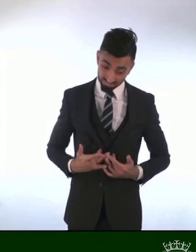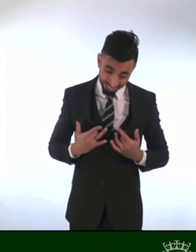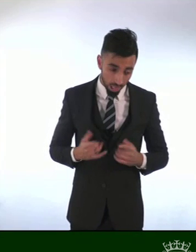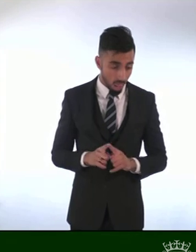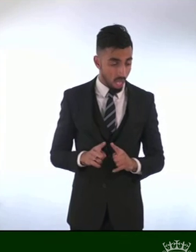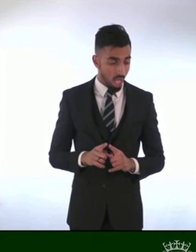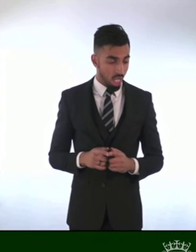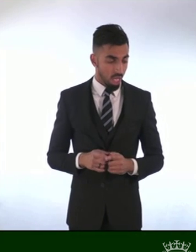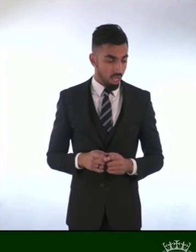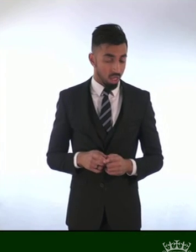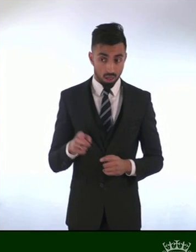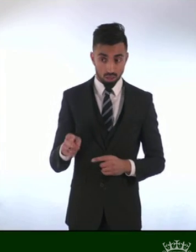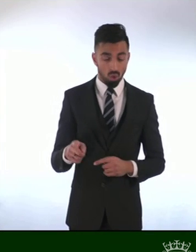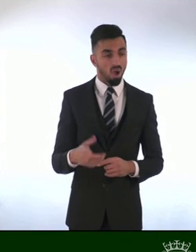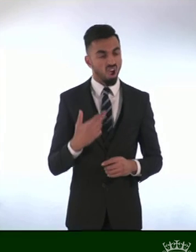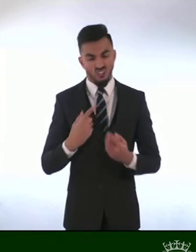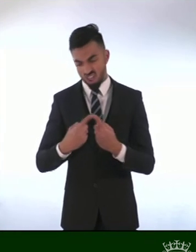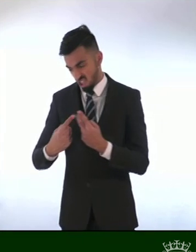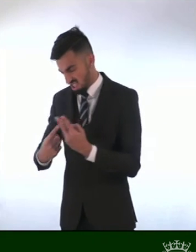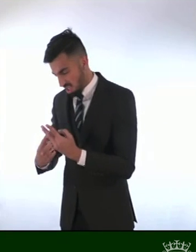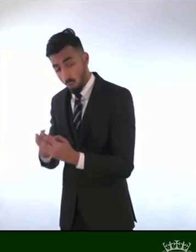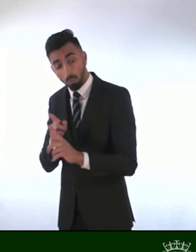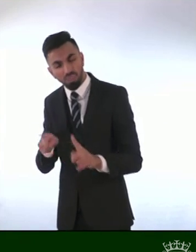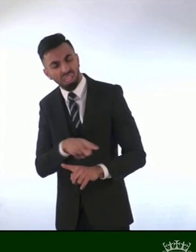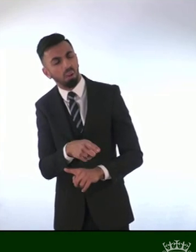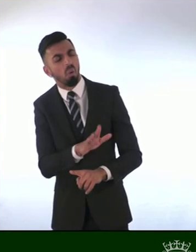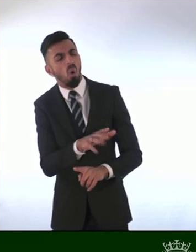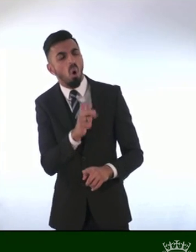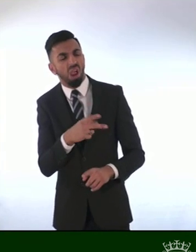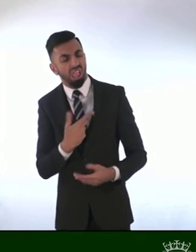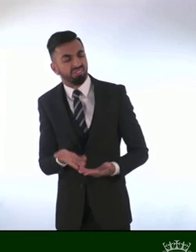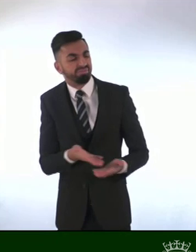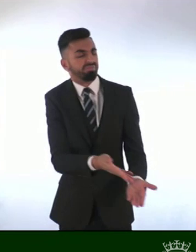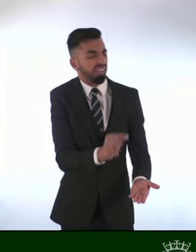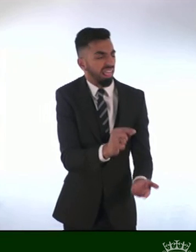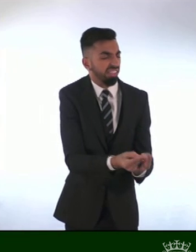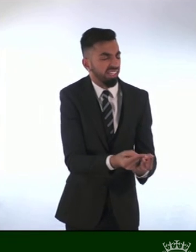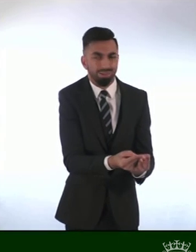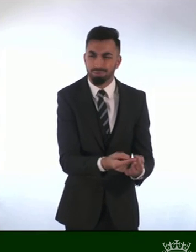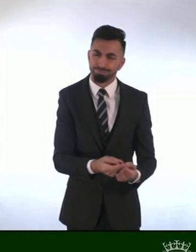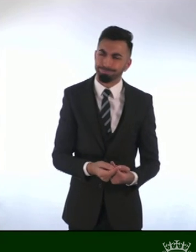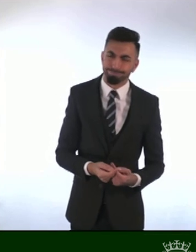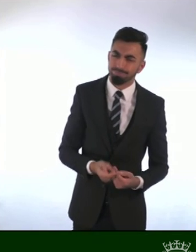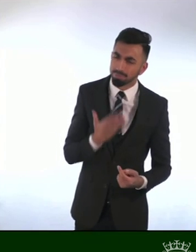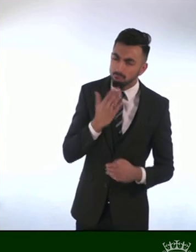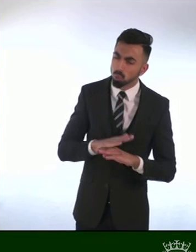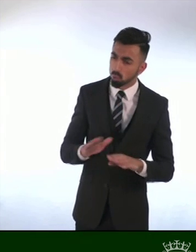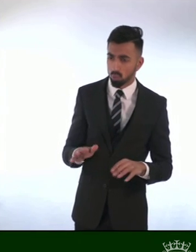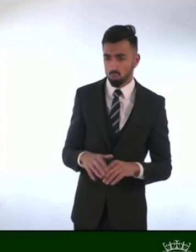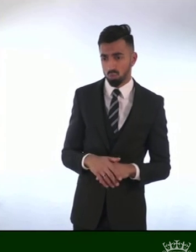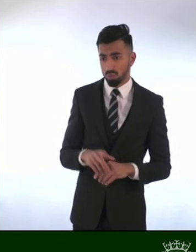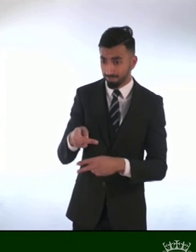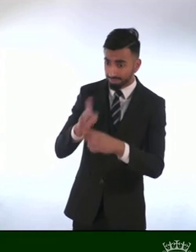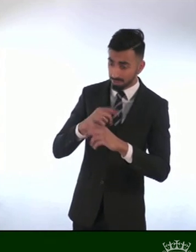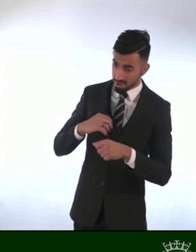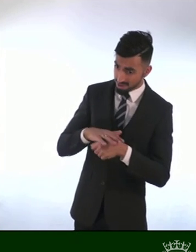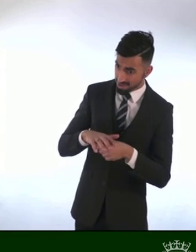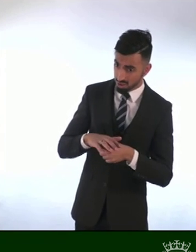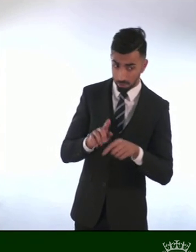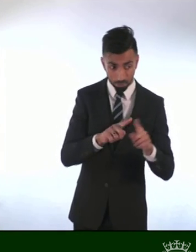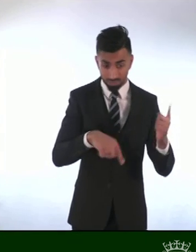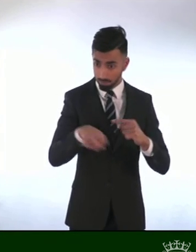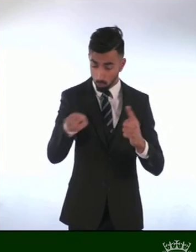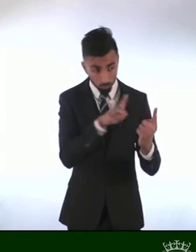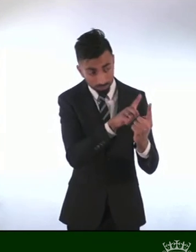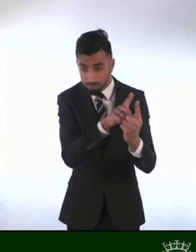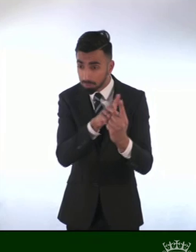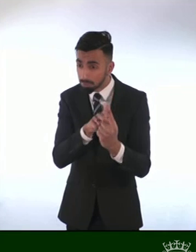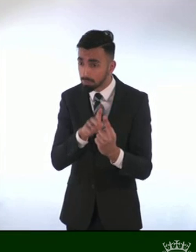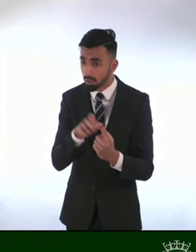I really beg the Prime Minister to look through the eyes of the Rhondda, because I think he would then double sick pay so that it is a sensible figure.